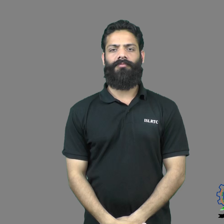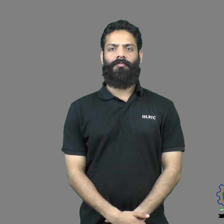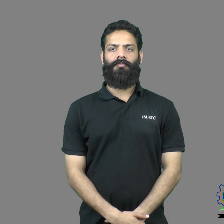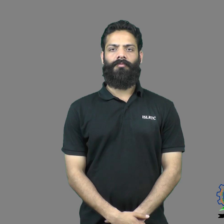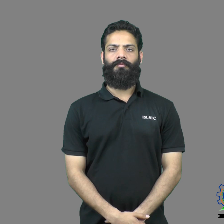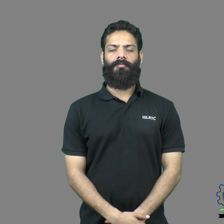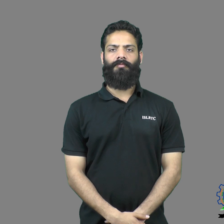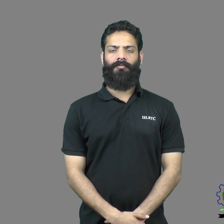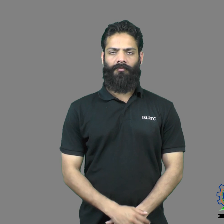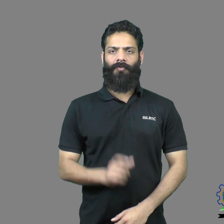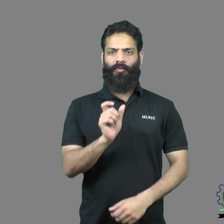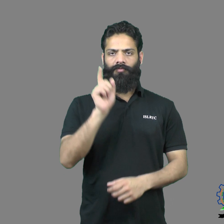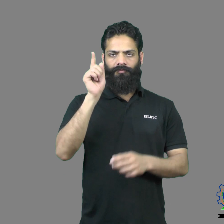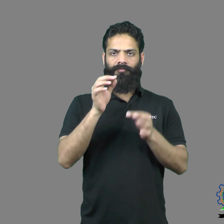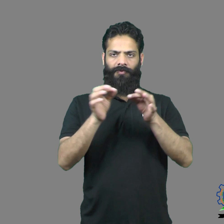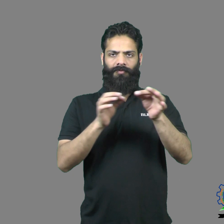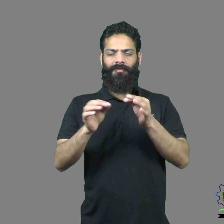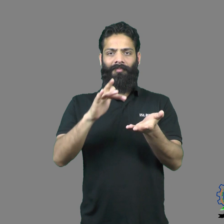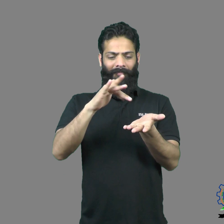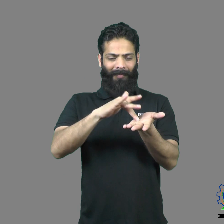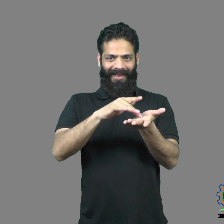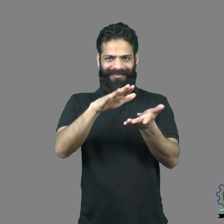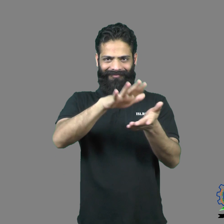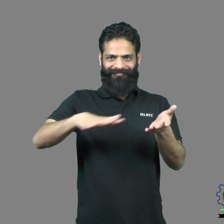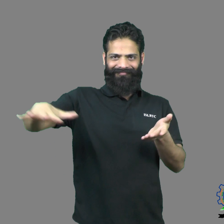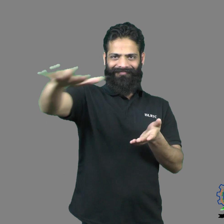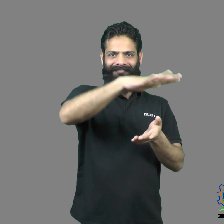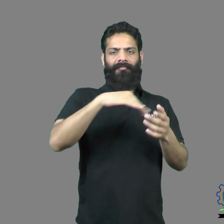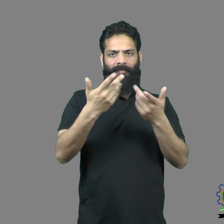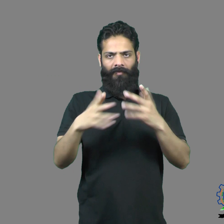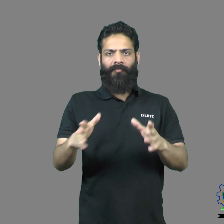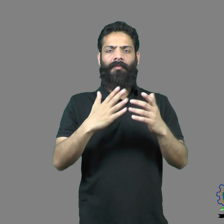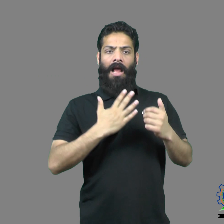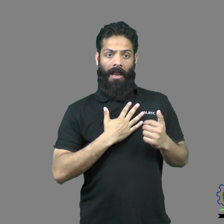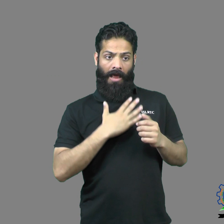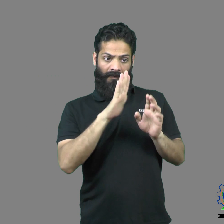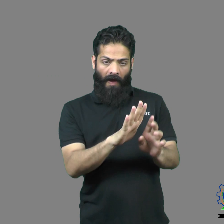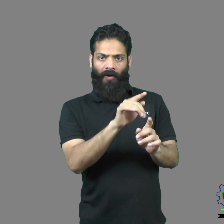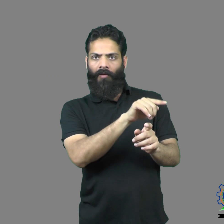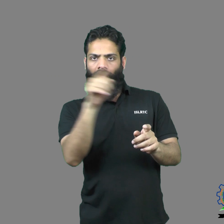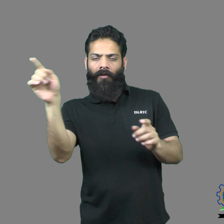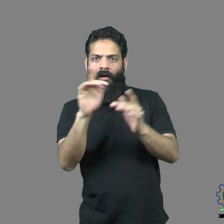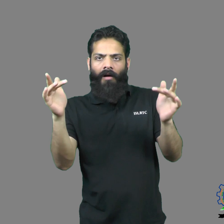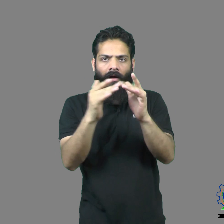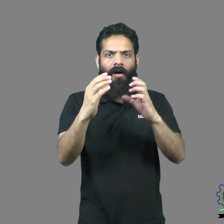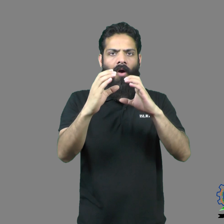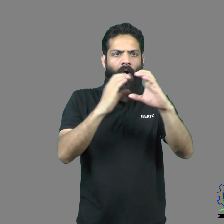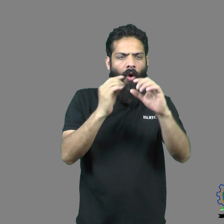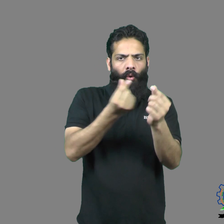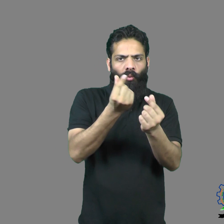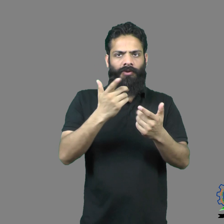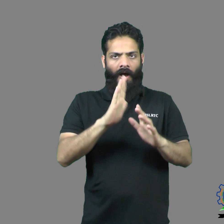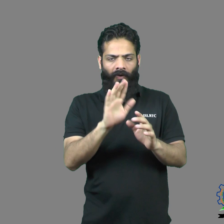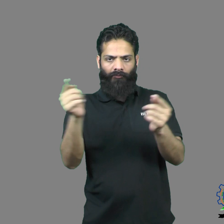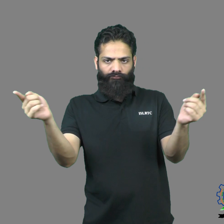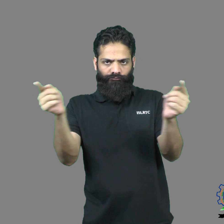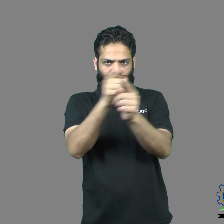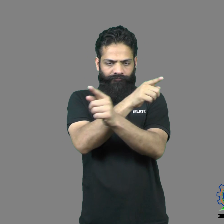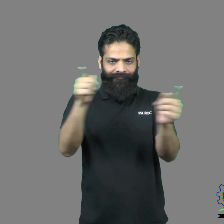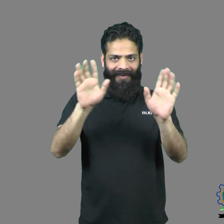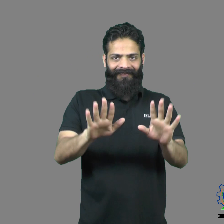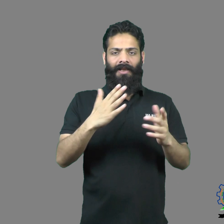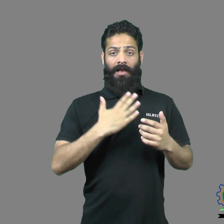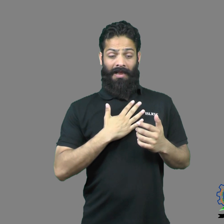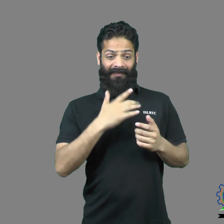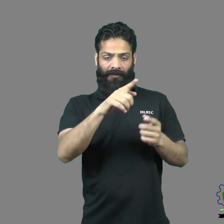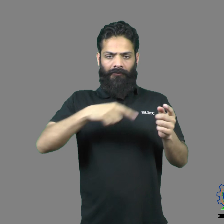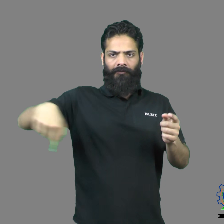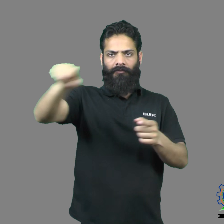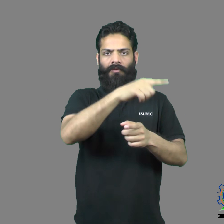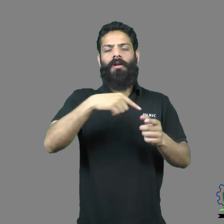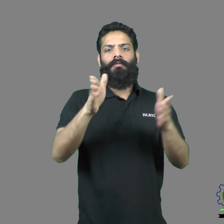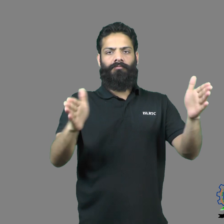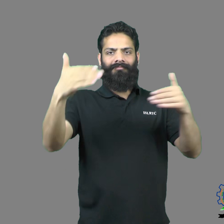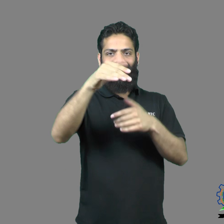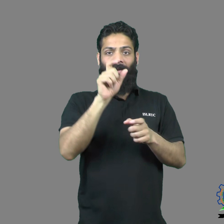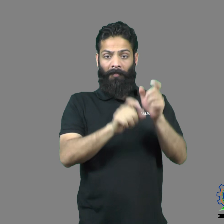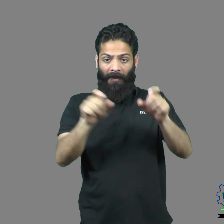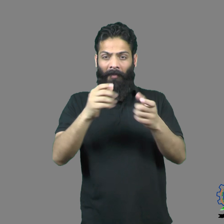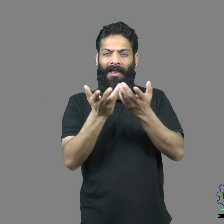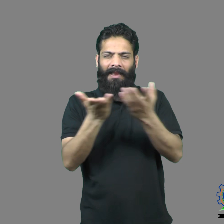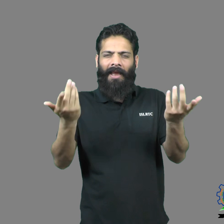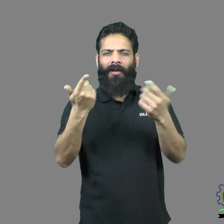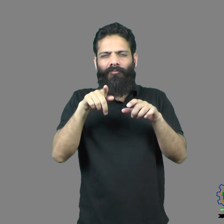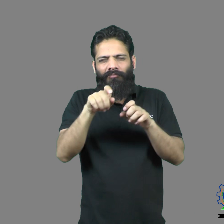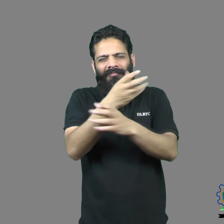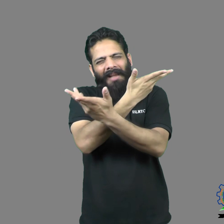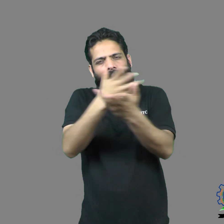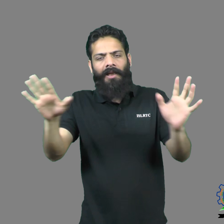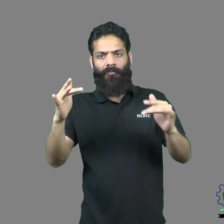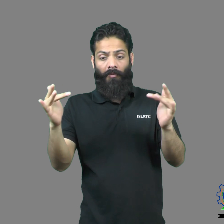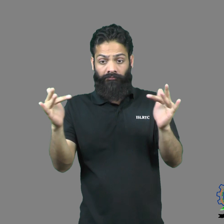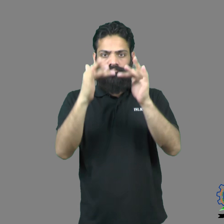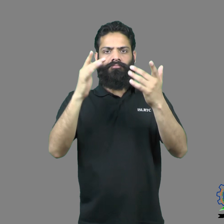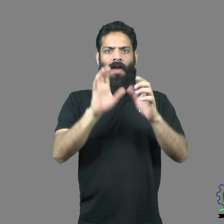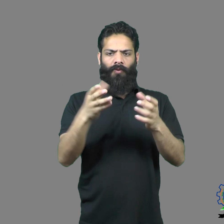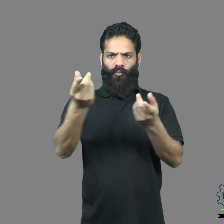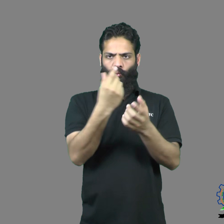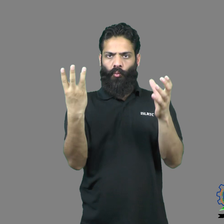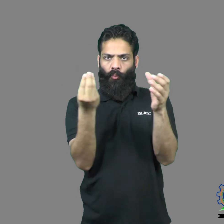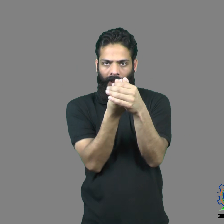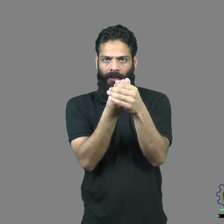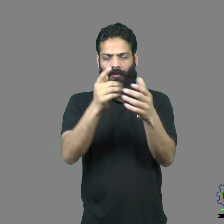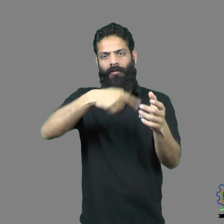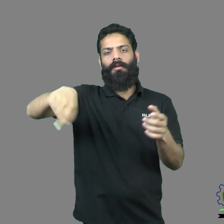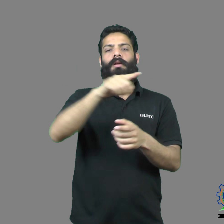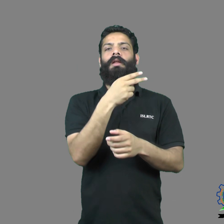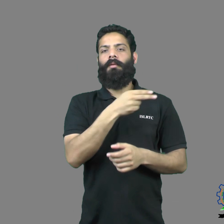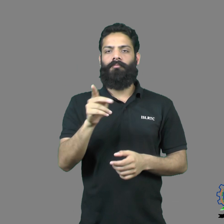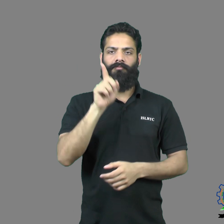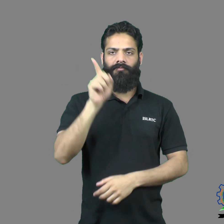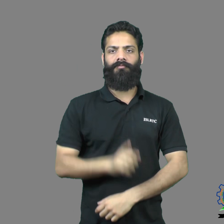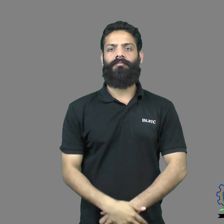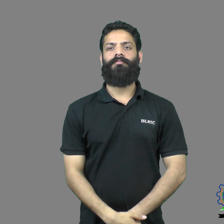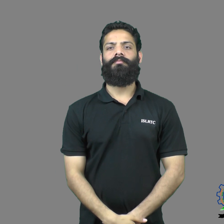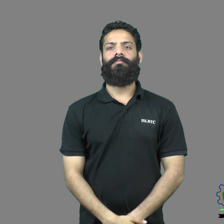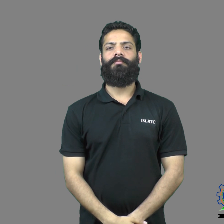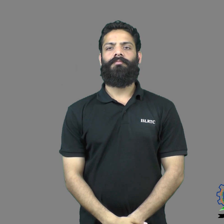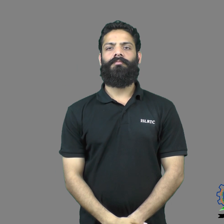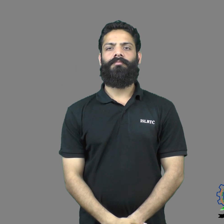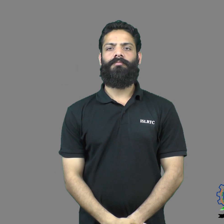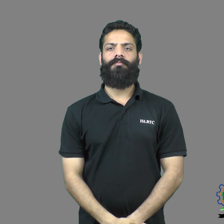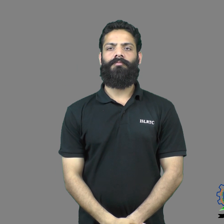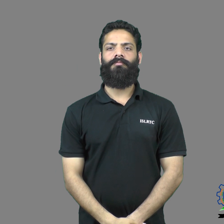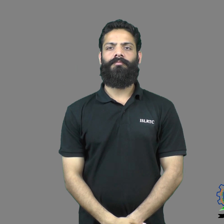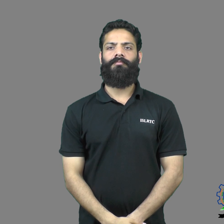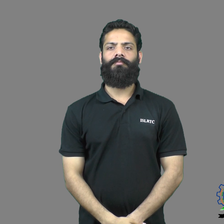Biocoenosis Biocoenose Biocenose